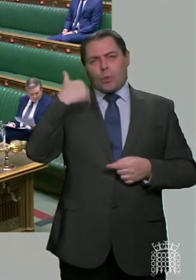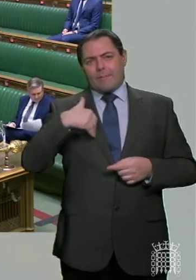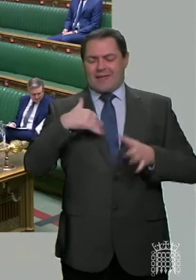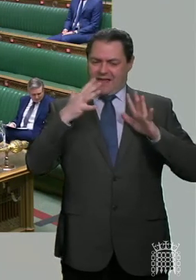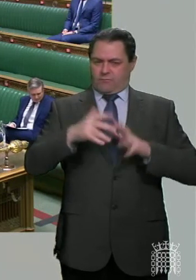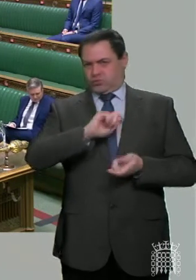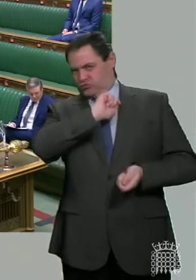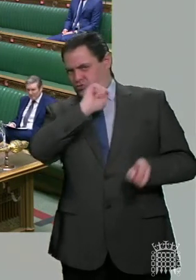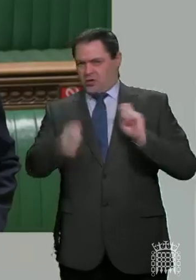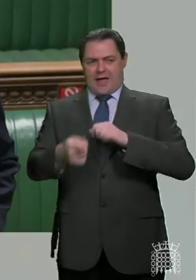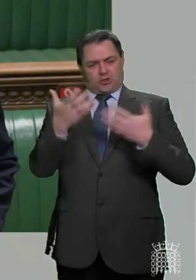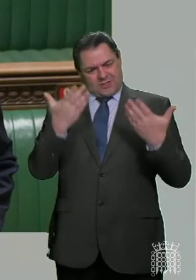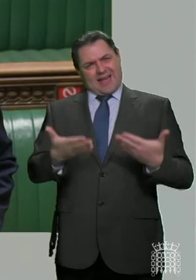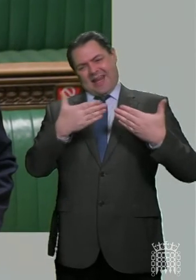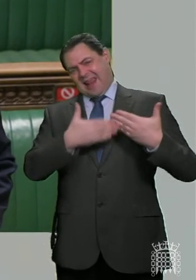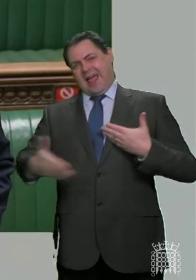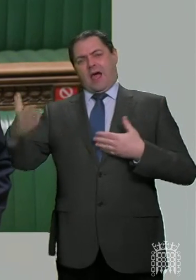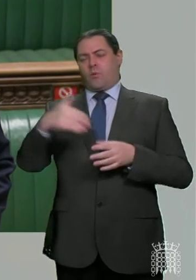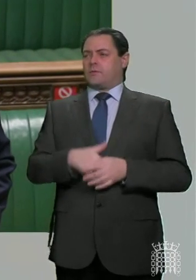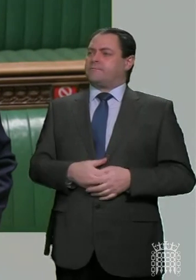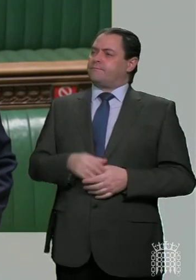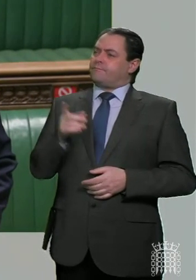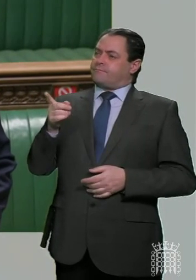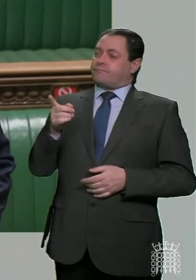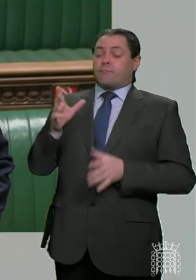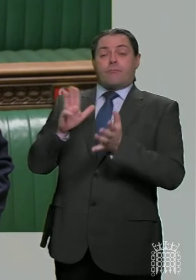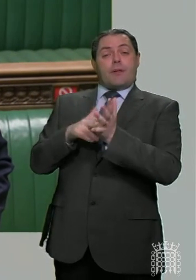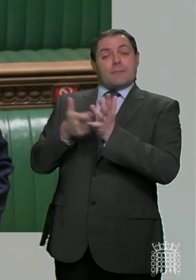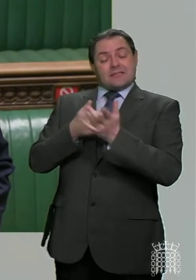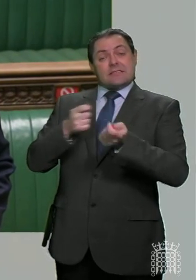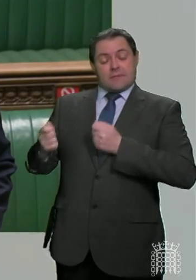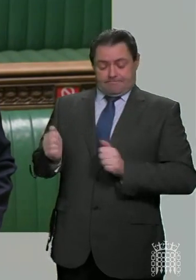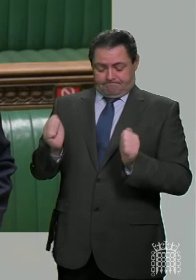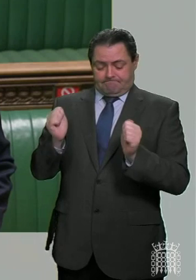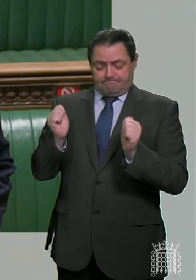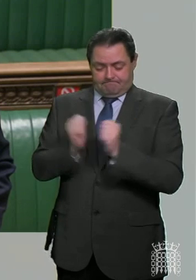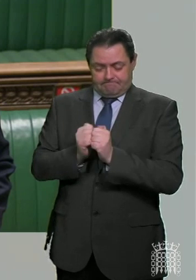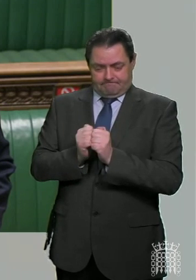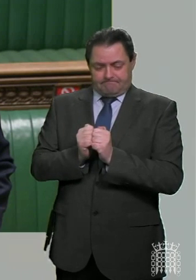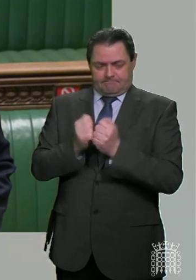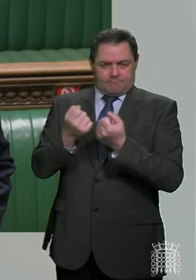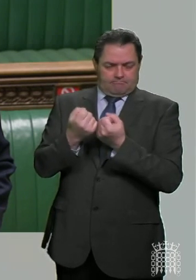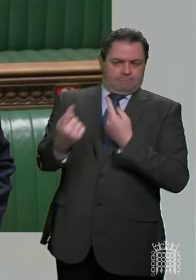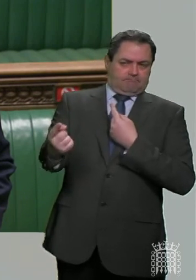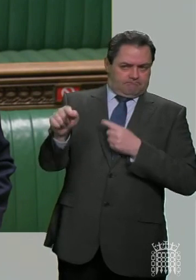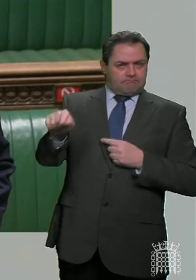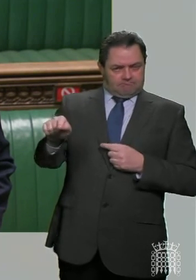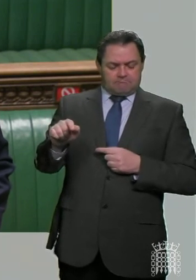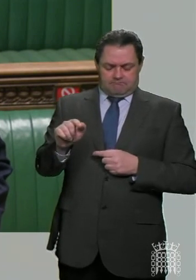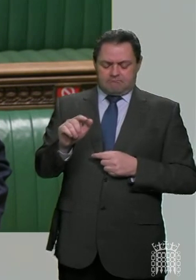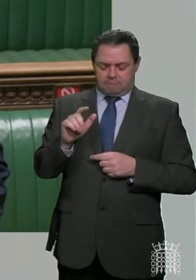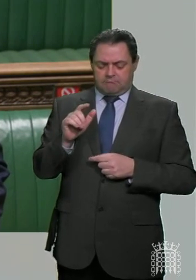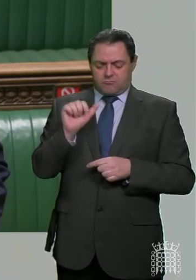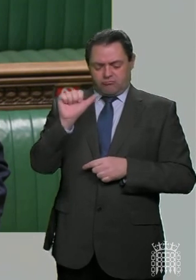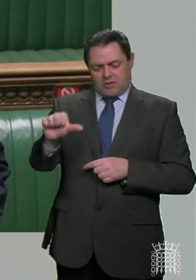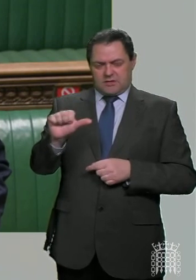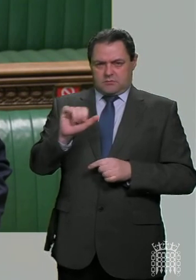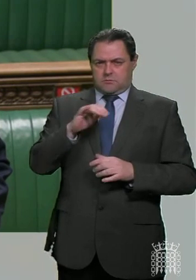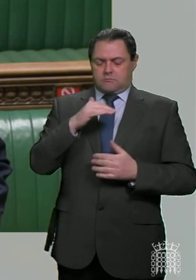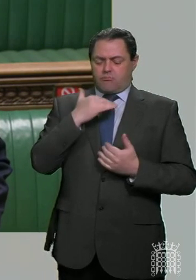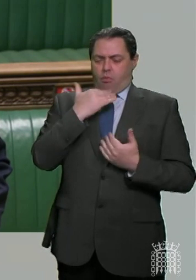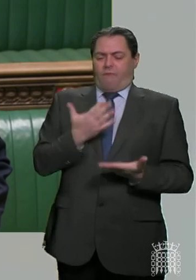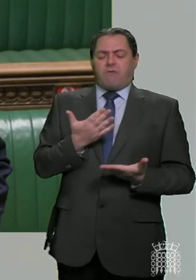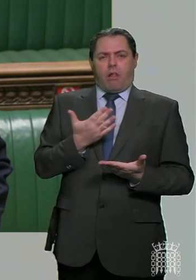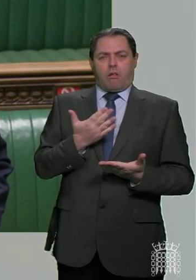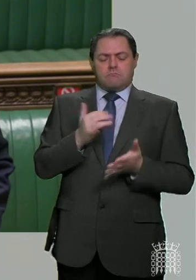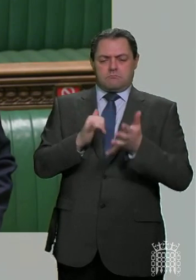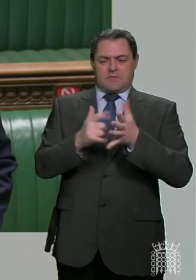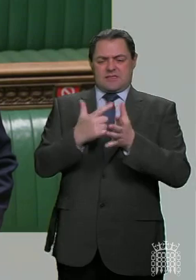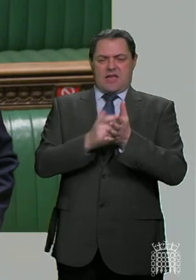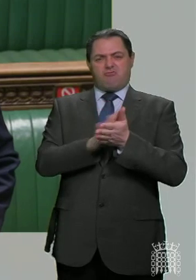Yes I do, and I associate myself fully with the remarks that the right honourable and learned Gentleman has made about the appalling murder of Sarah Everard.